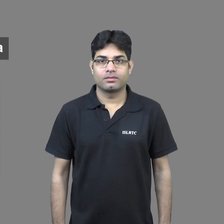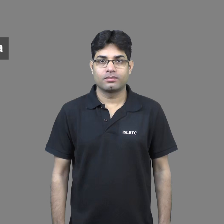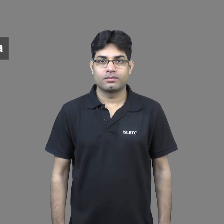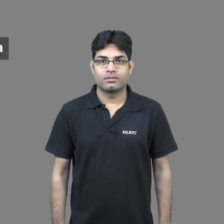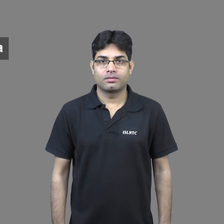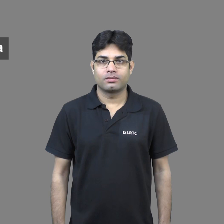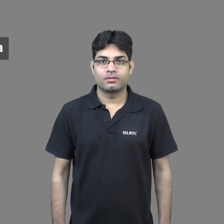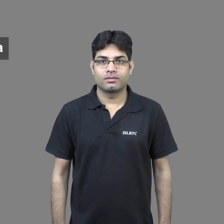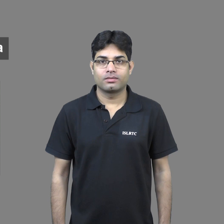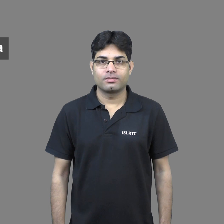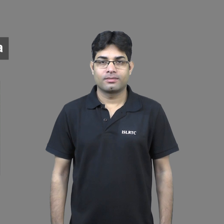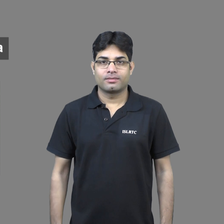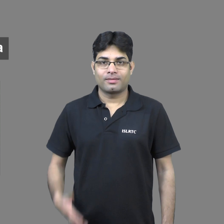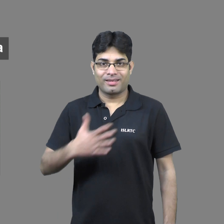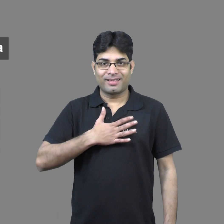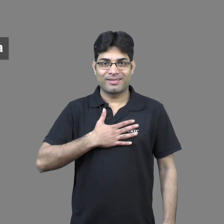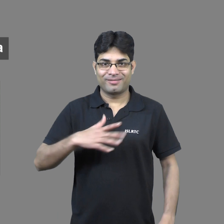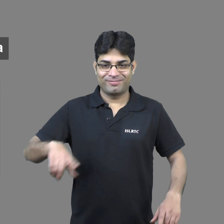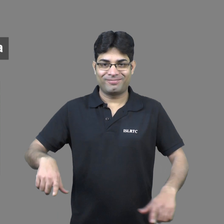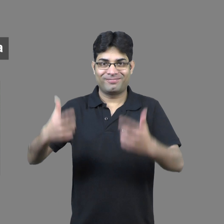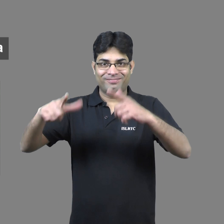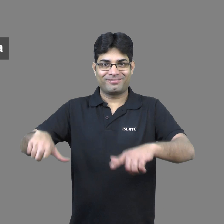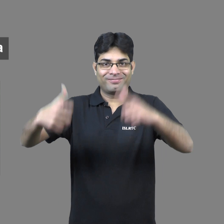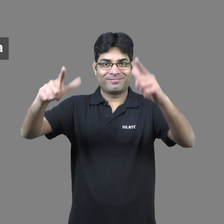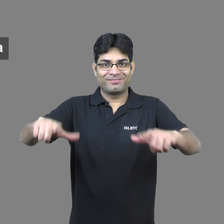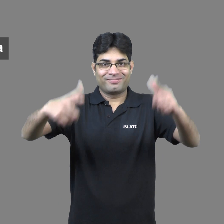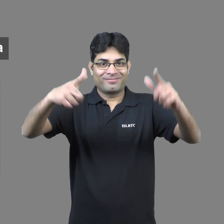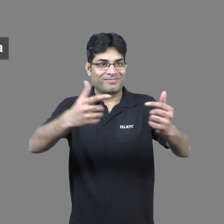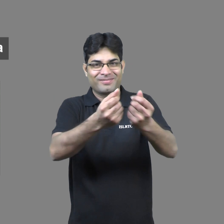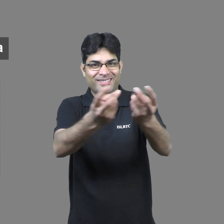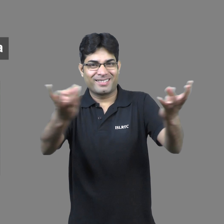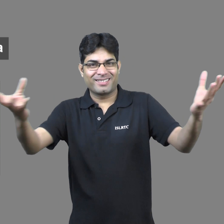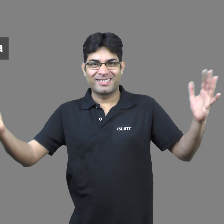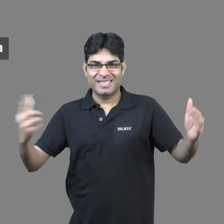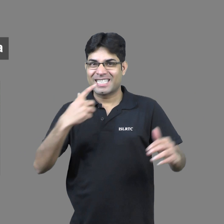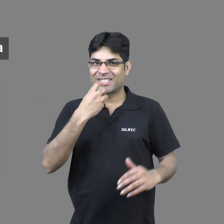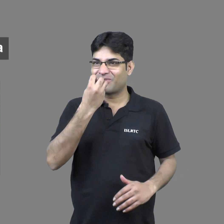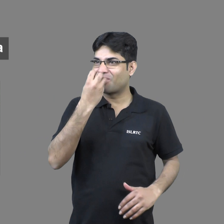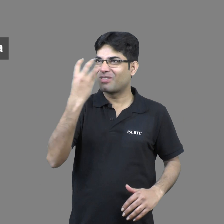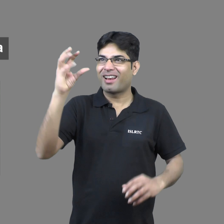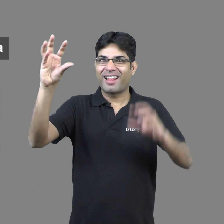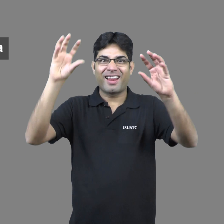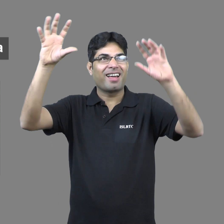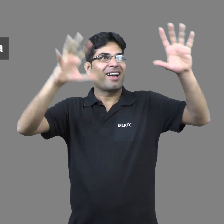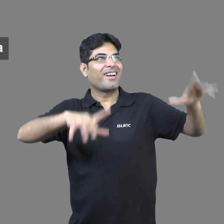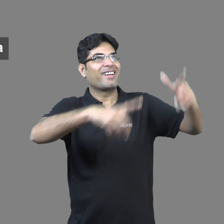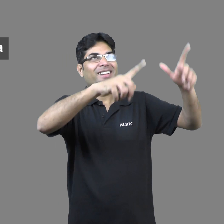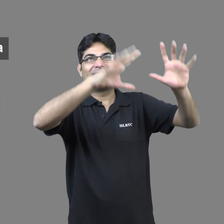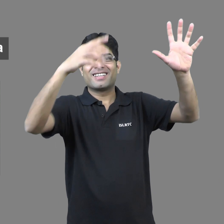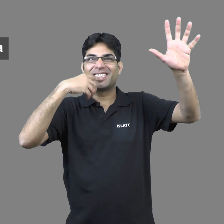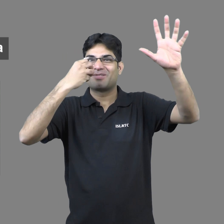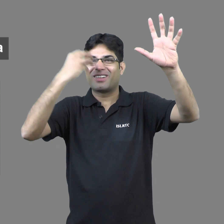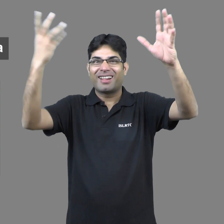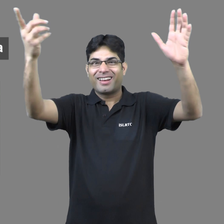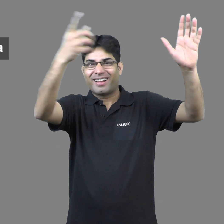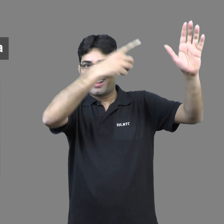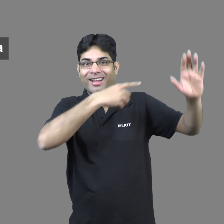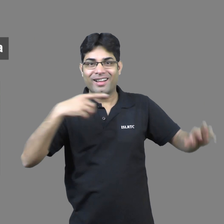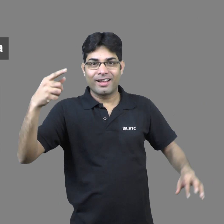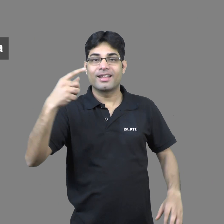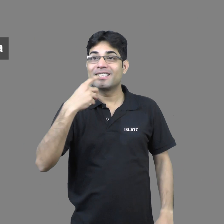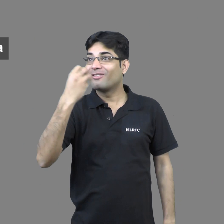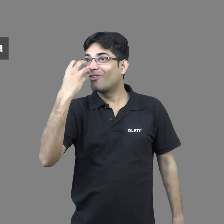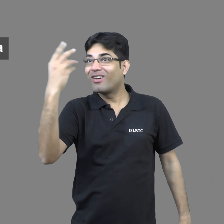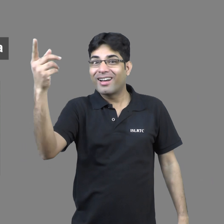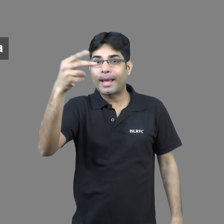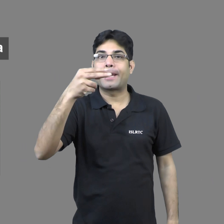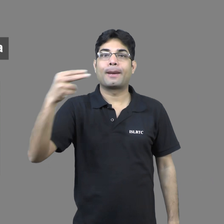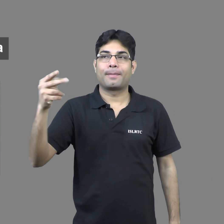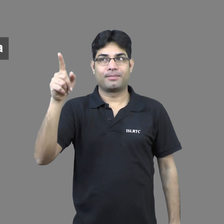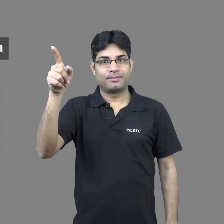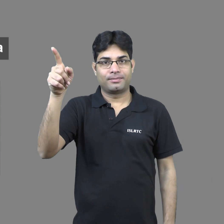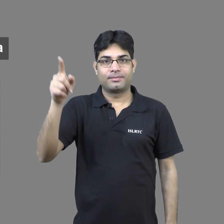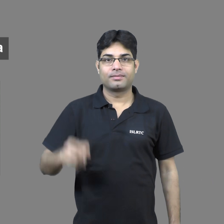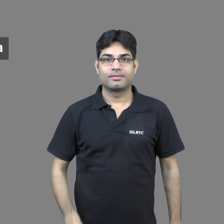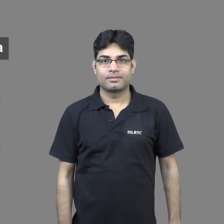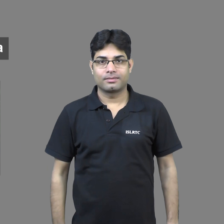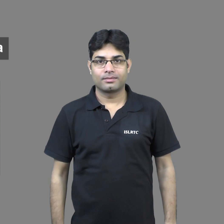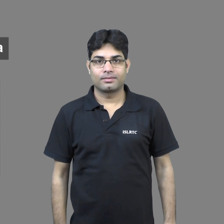Murraya Exotica